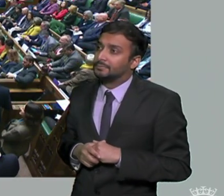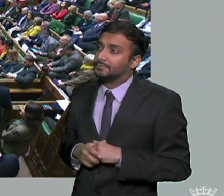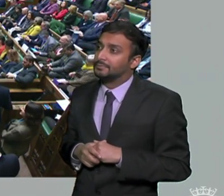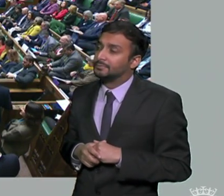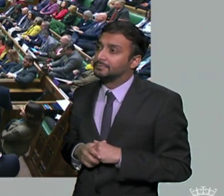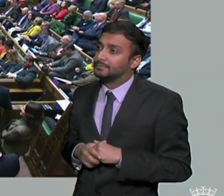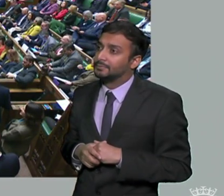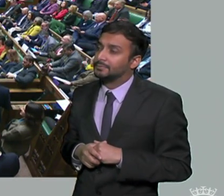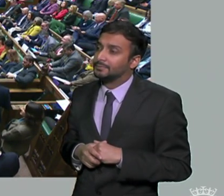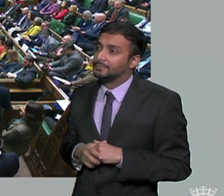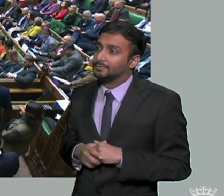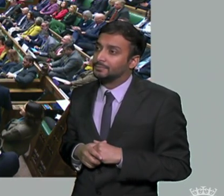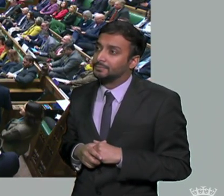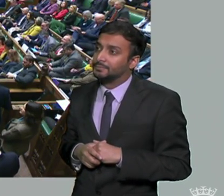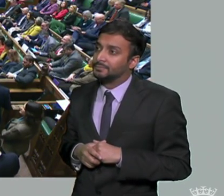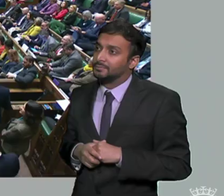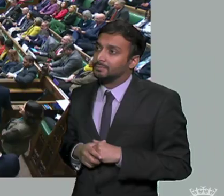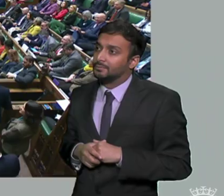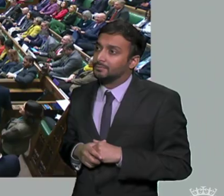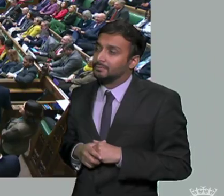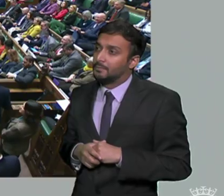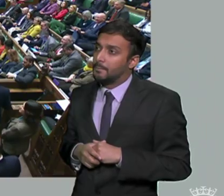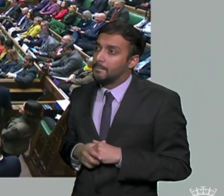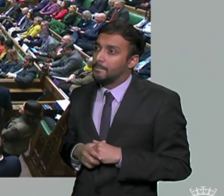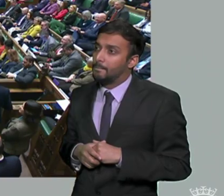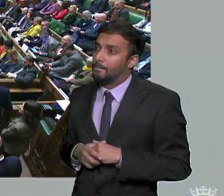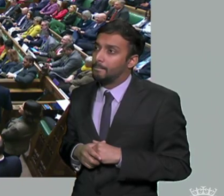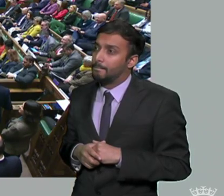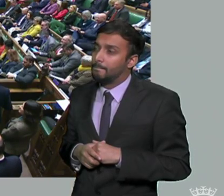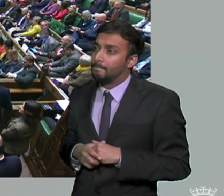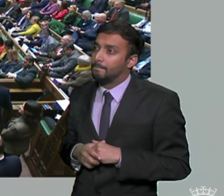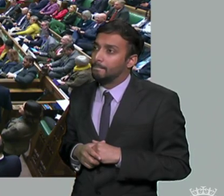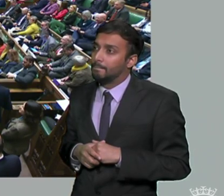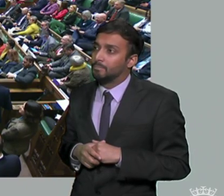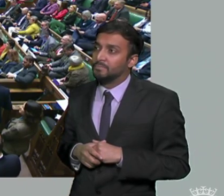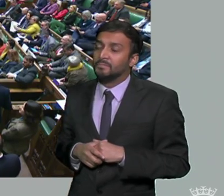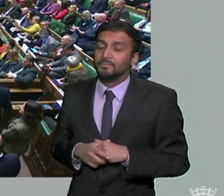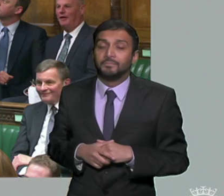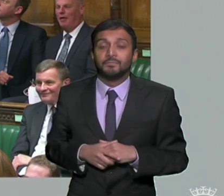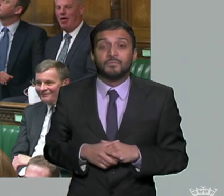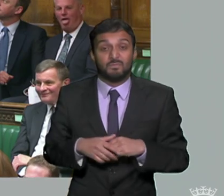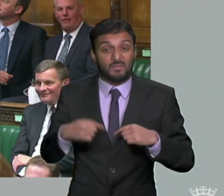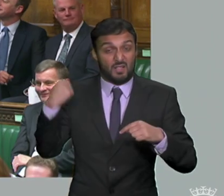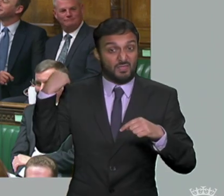Mr Speaker, I am sure that this weekend we will both be celebrating what we consider to be one of the best days of the year: Lancashire Day.